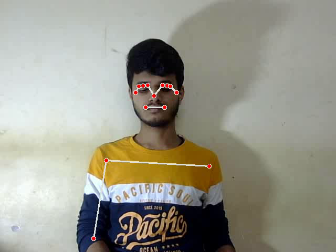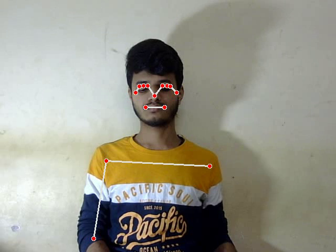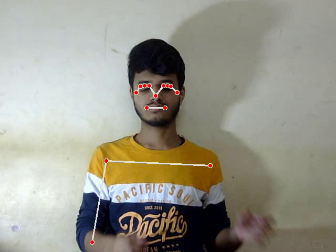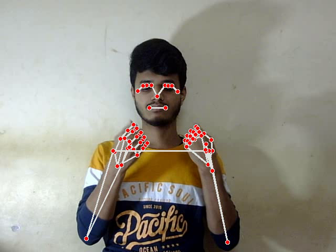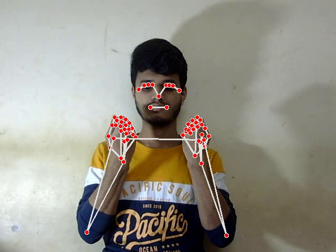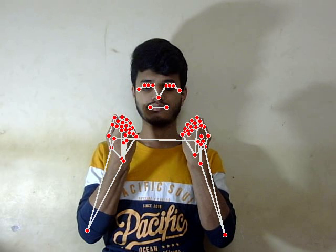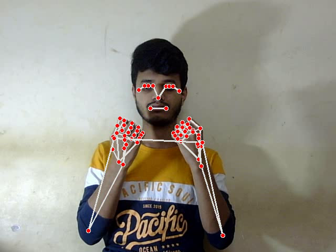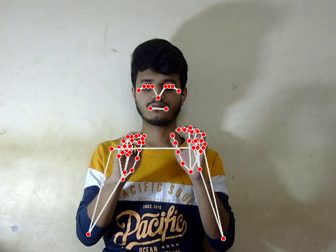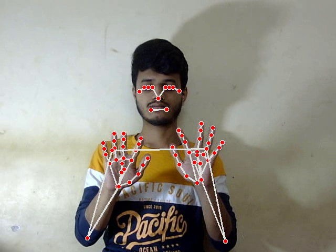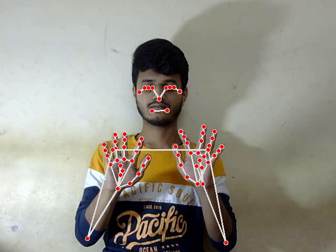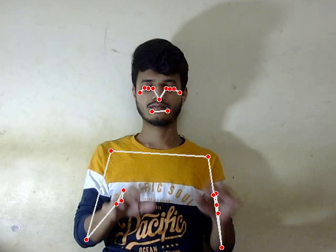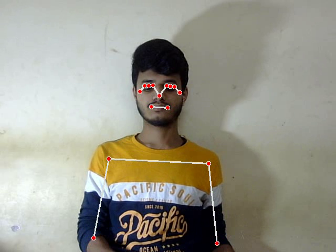finish